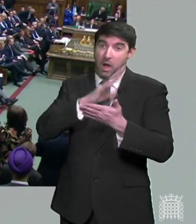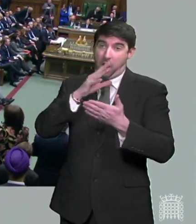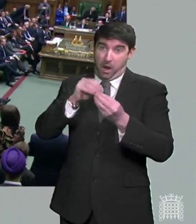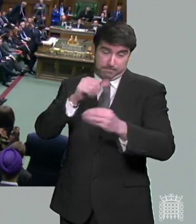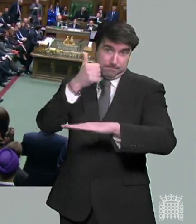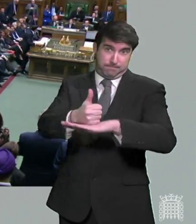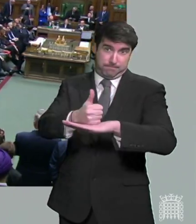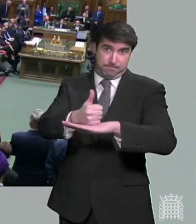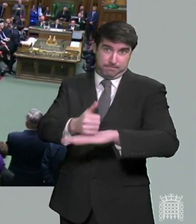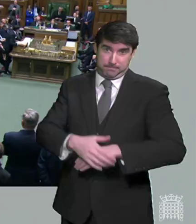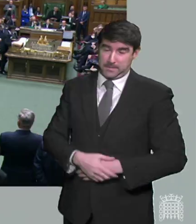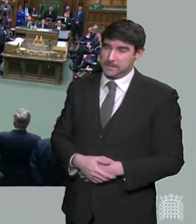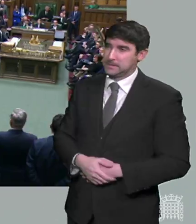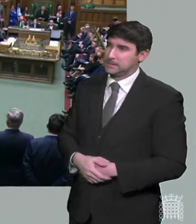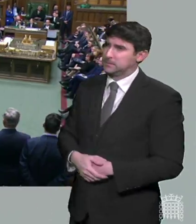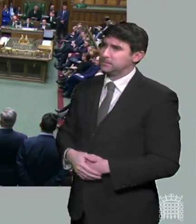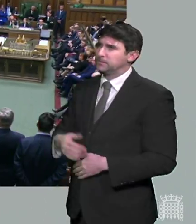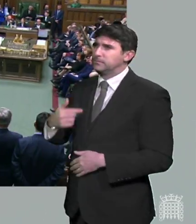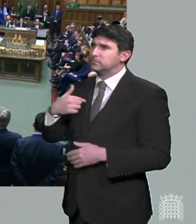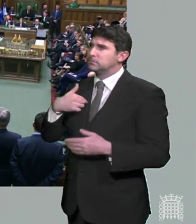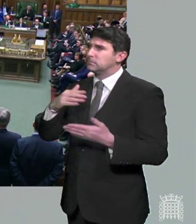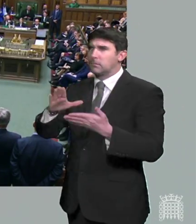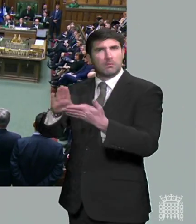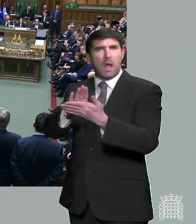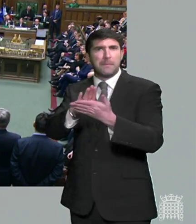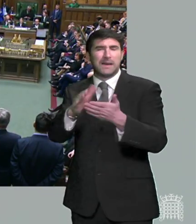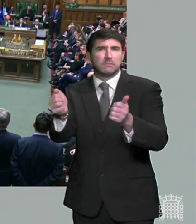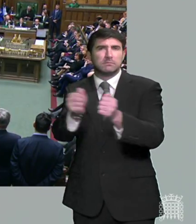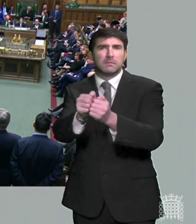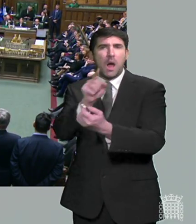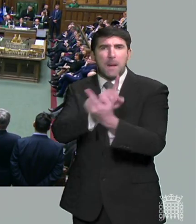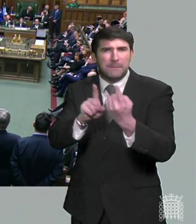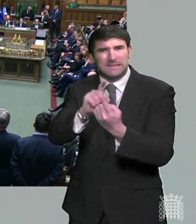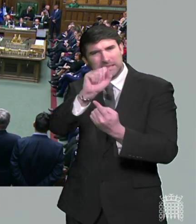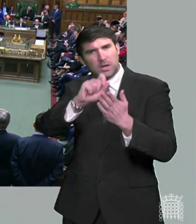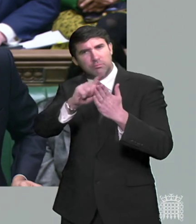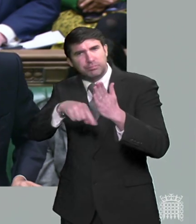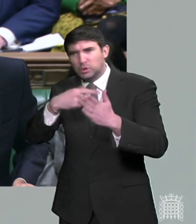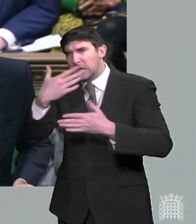I would be happy to organise a meeting for my honourable Friend to discuss how to progress his project.